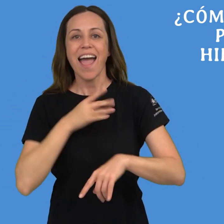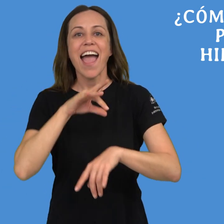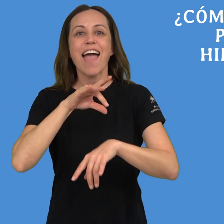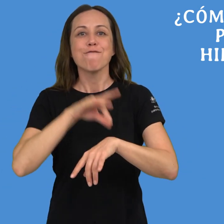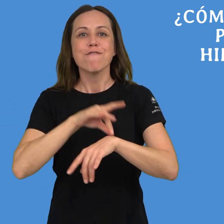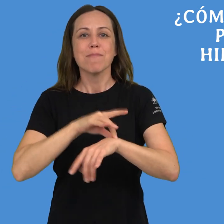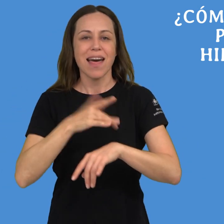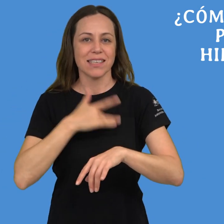enfermo